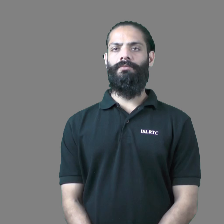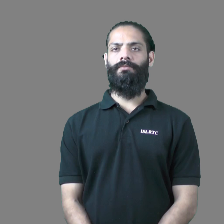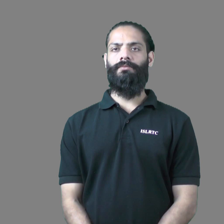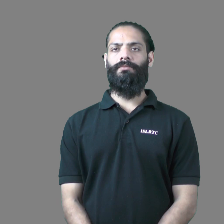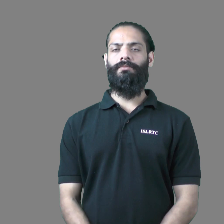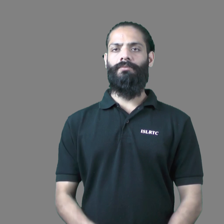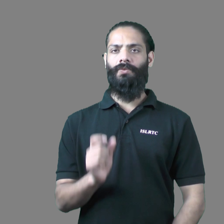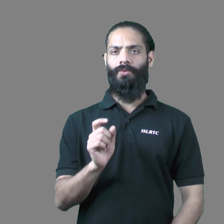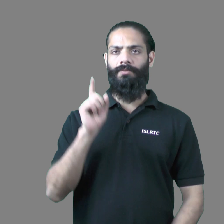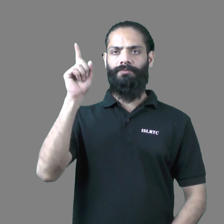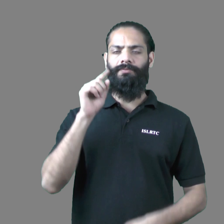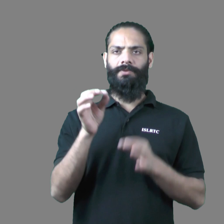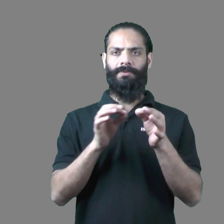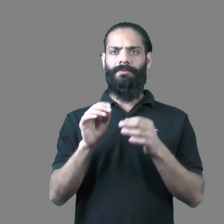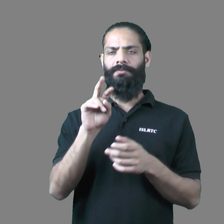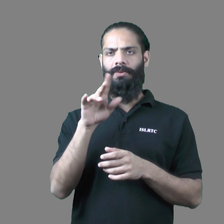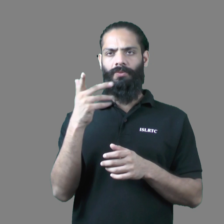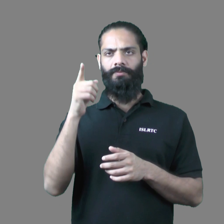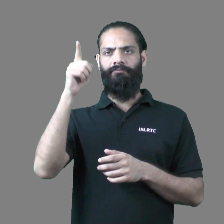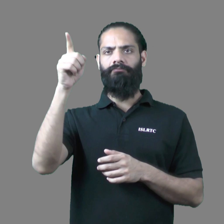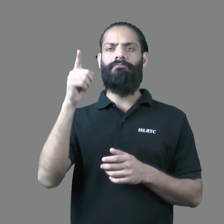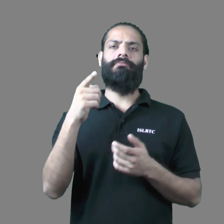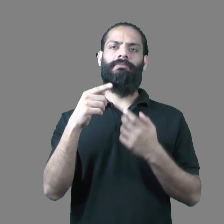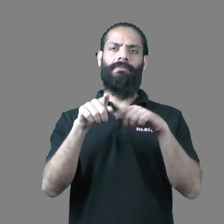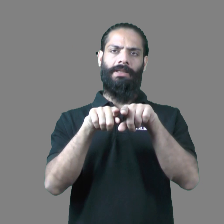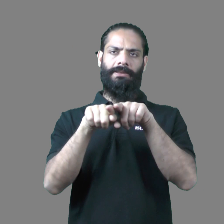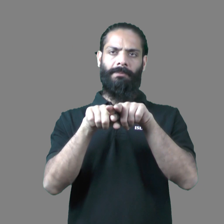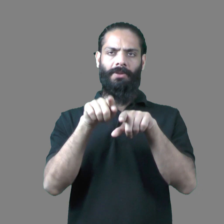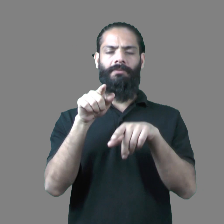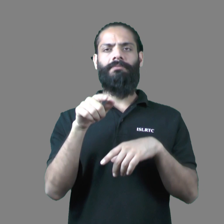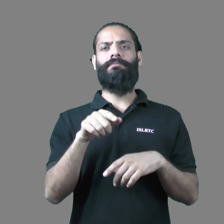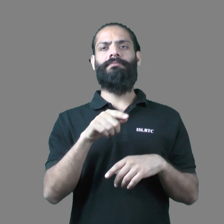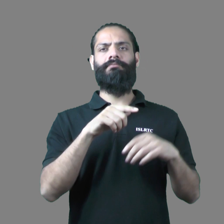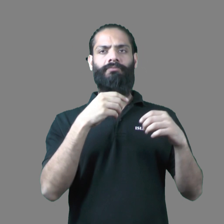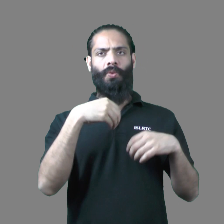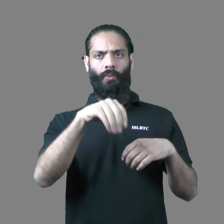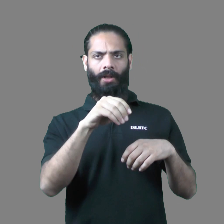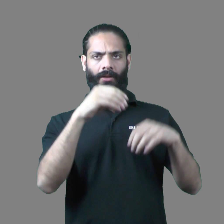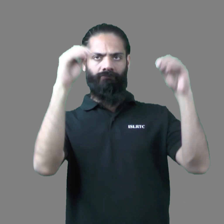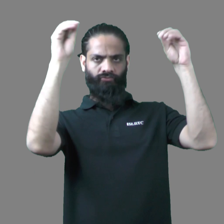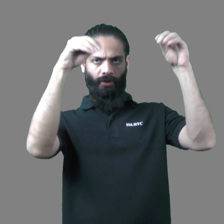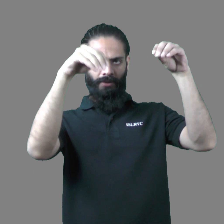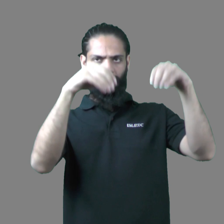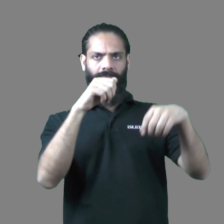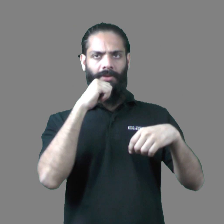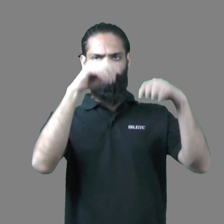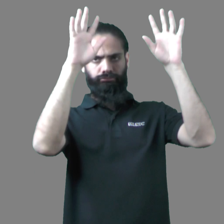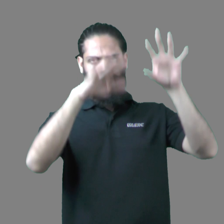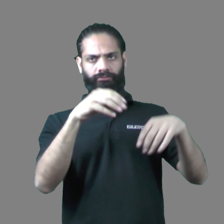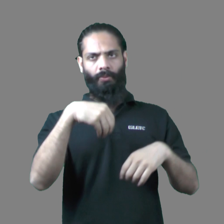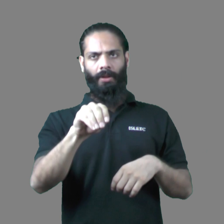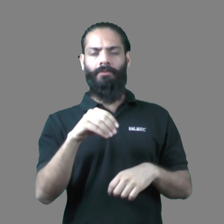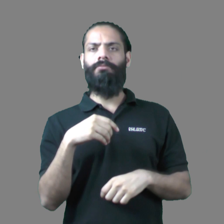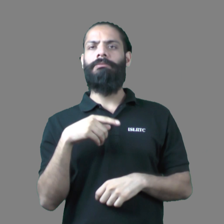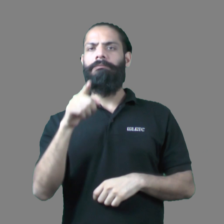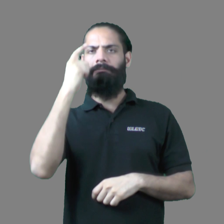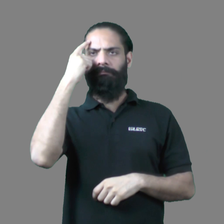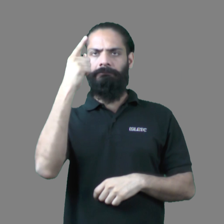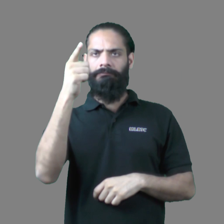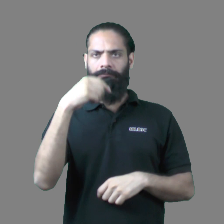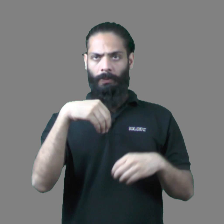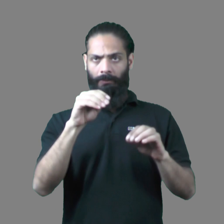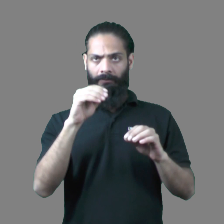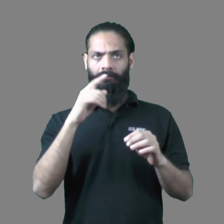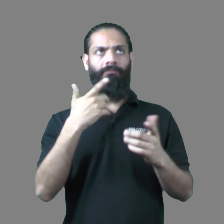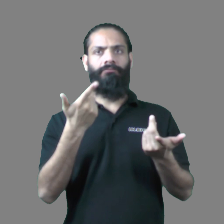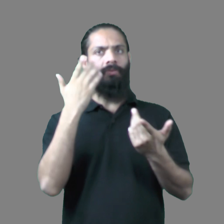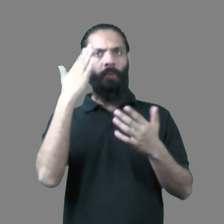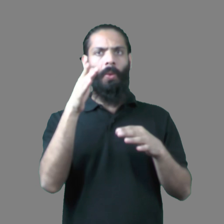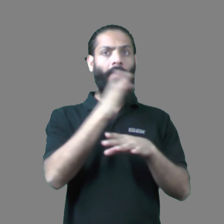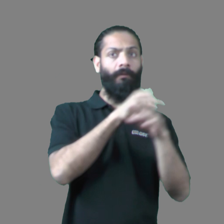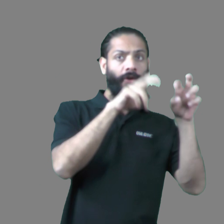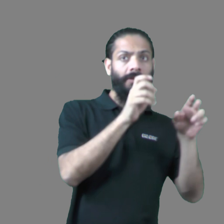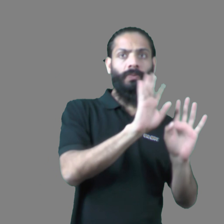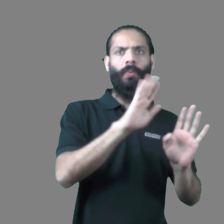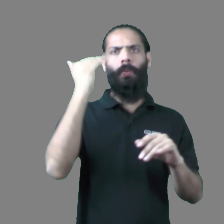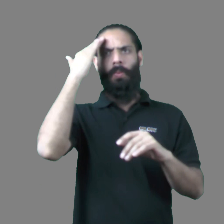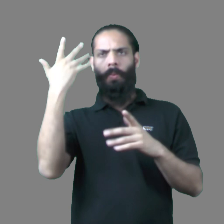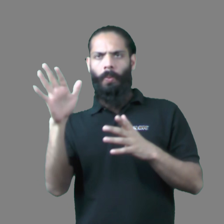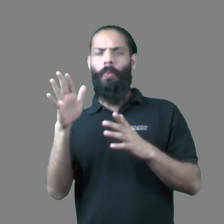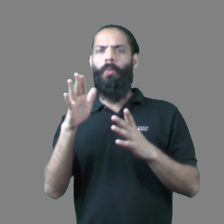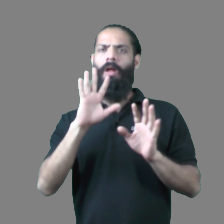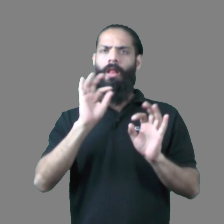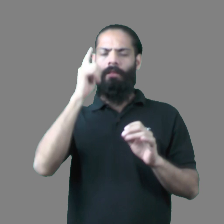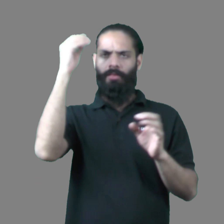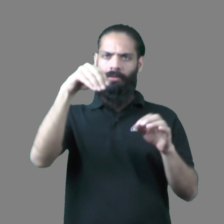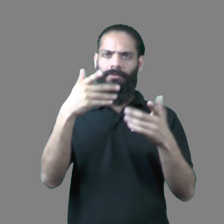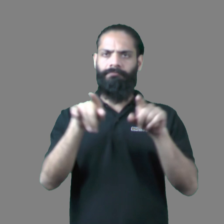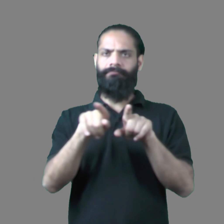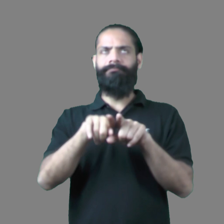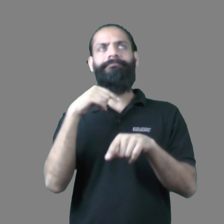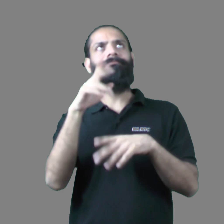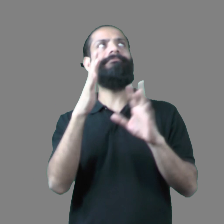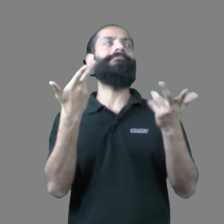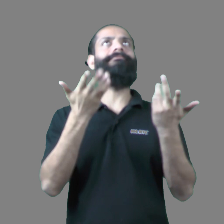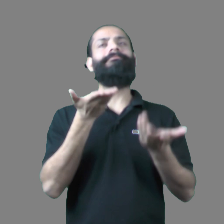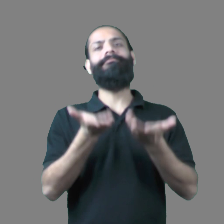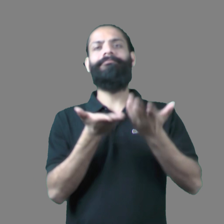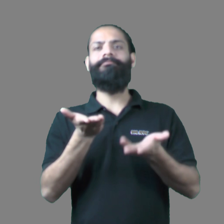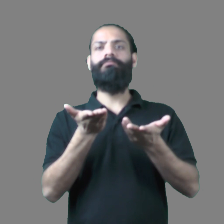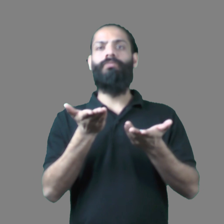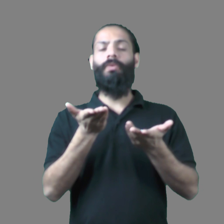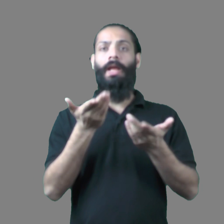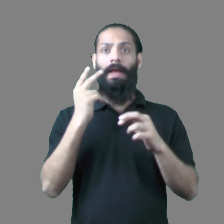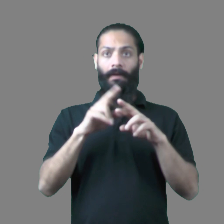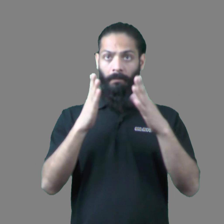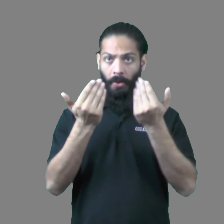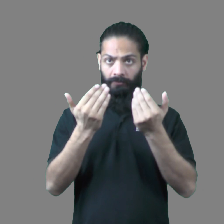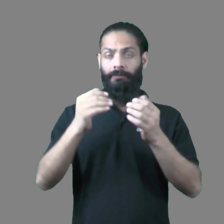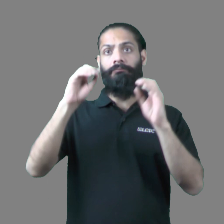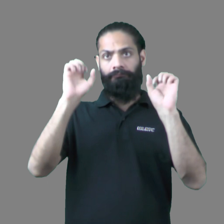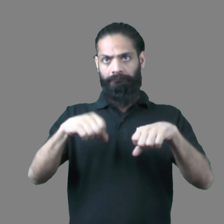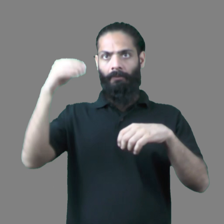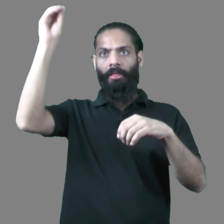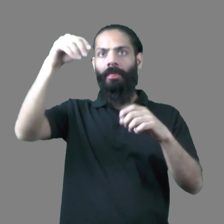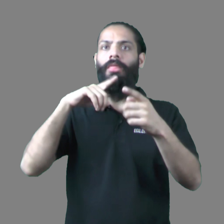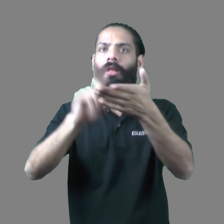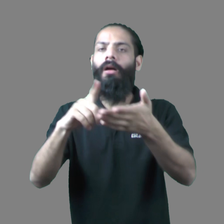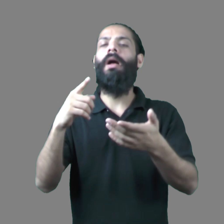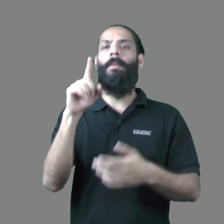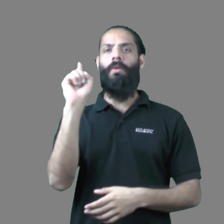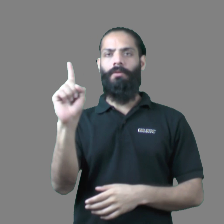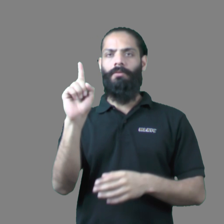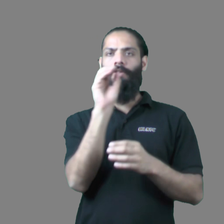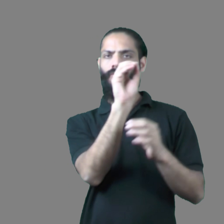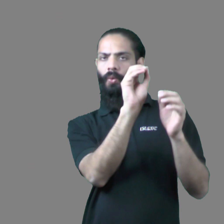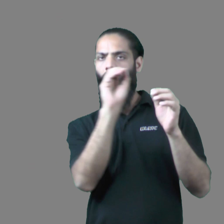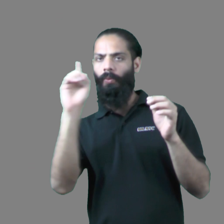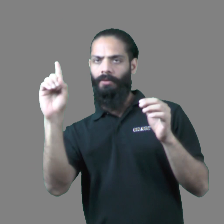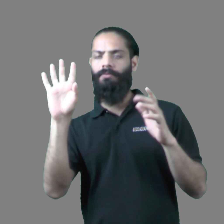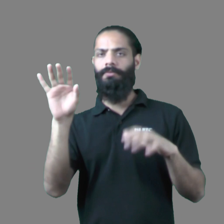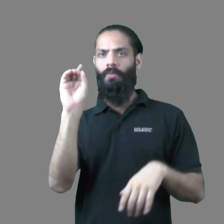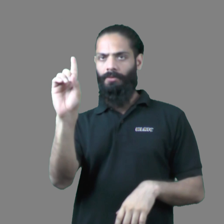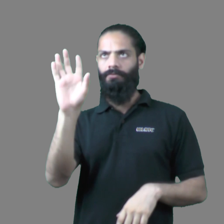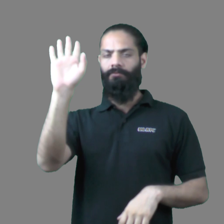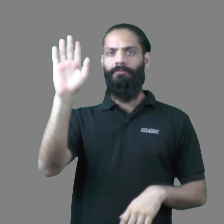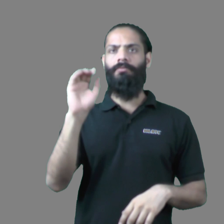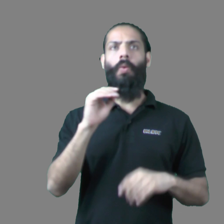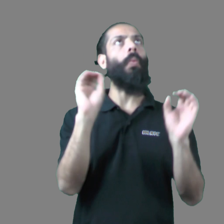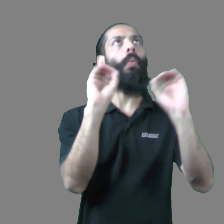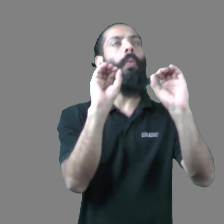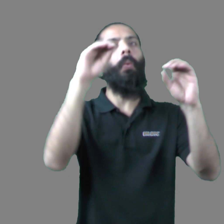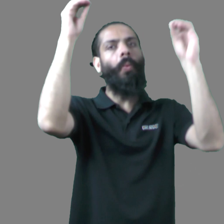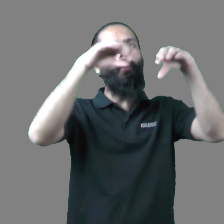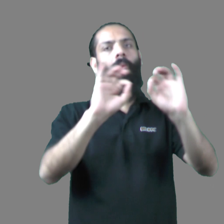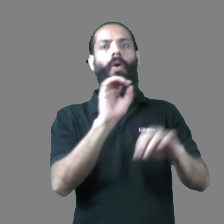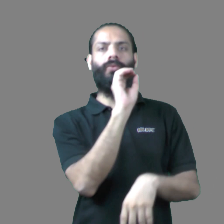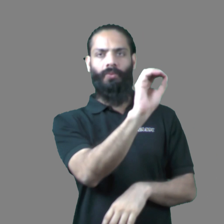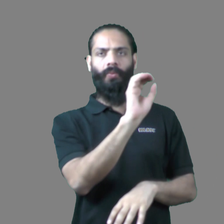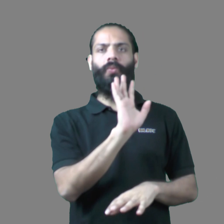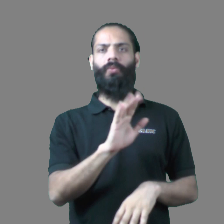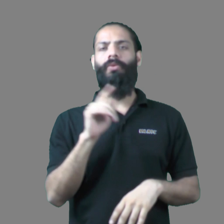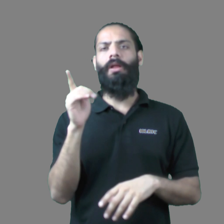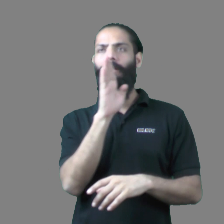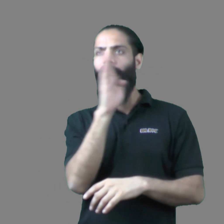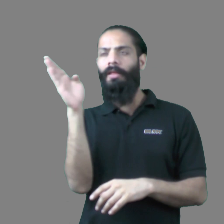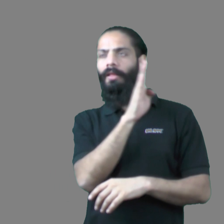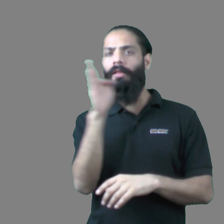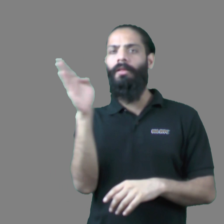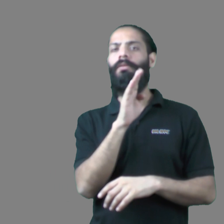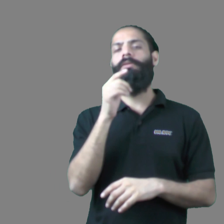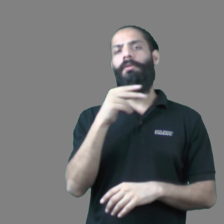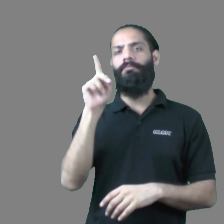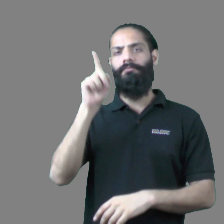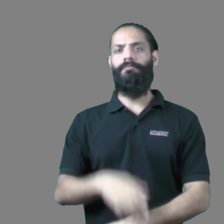Probability